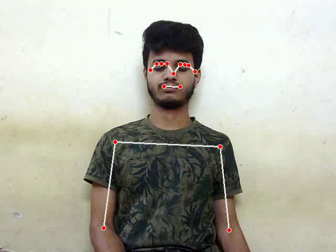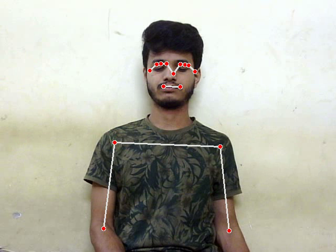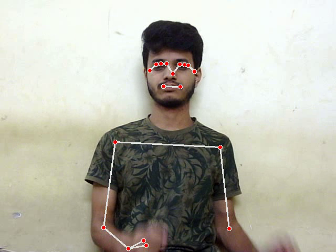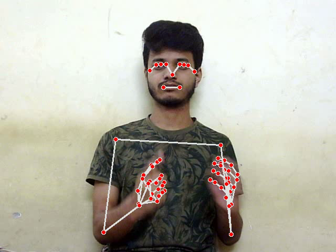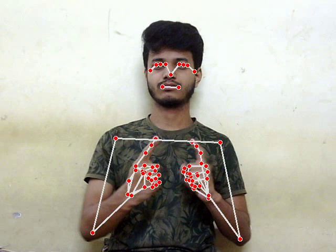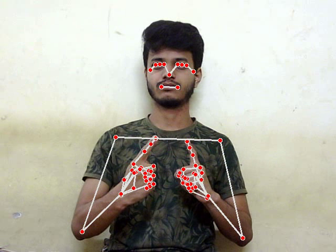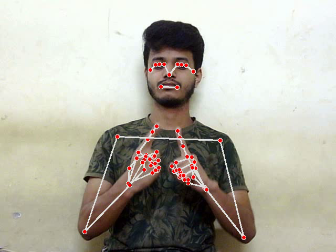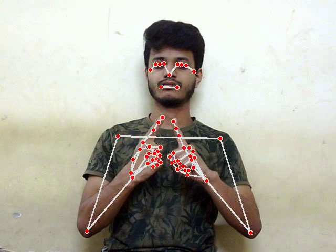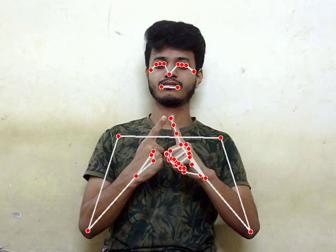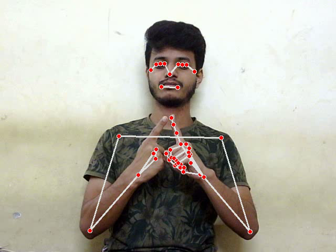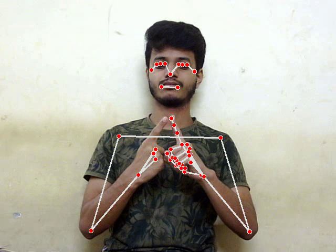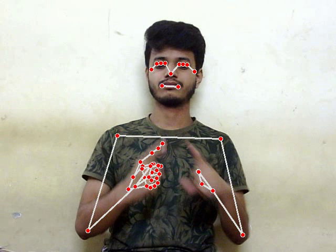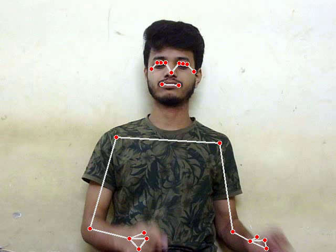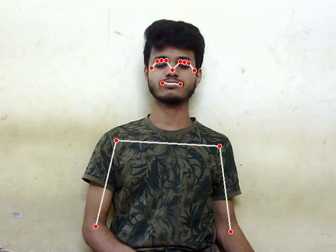meet